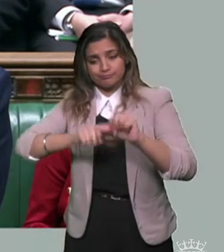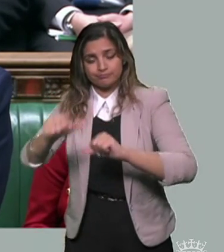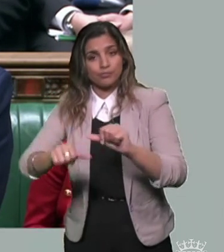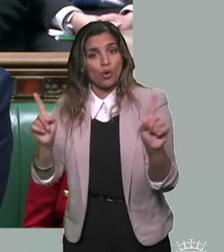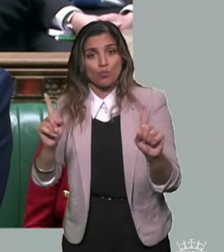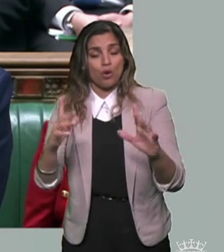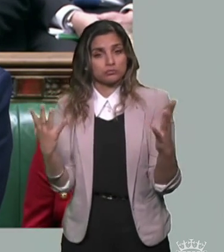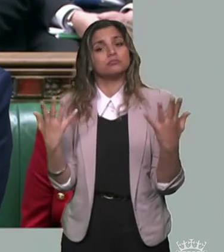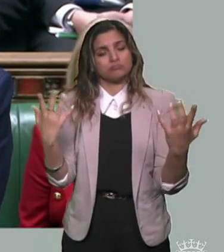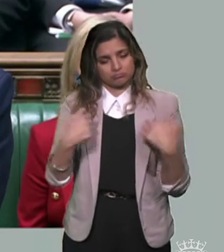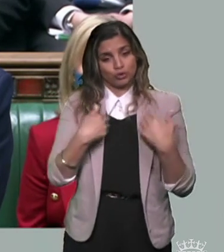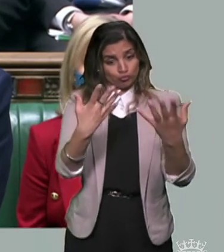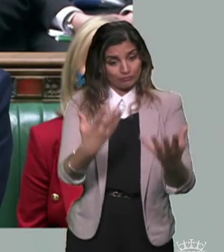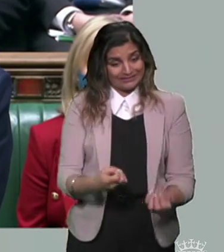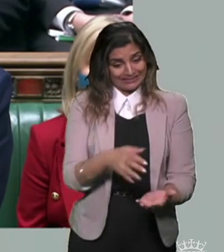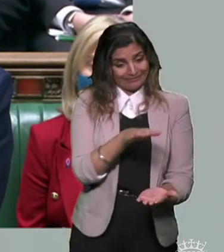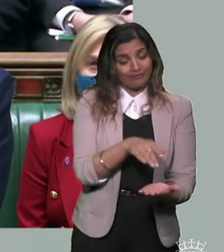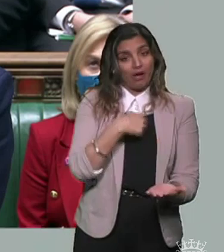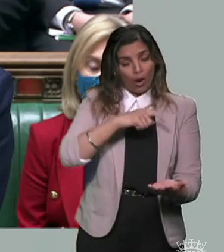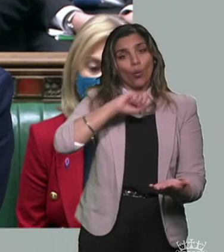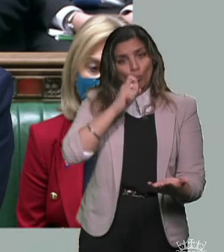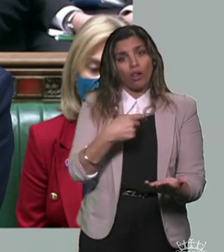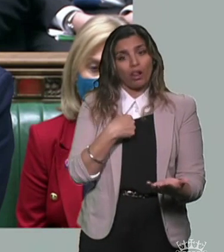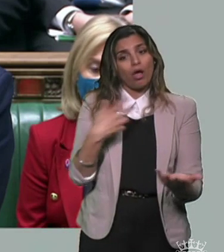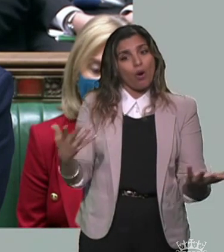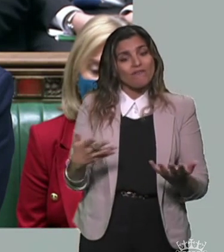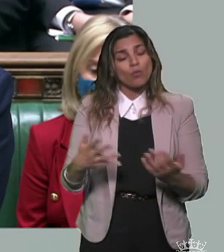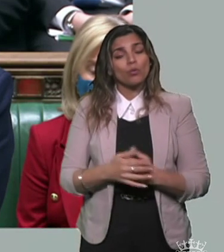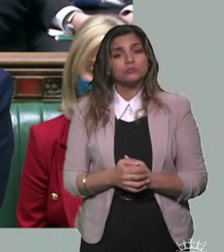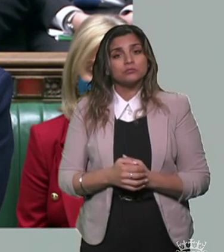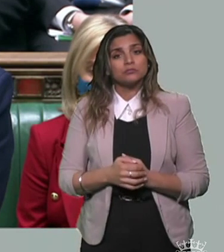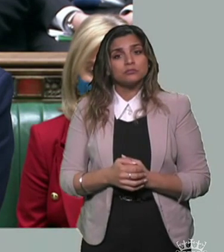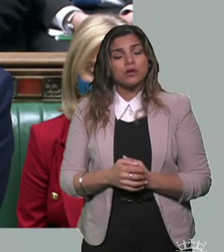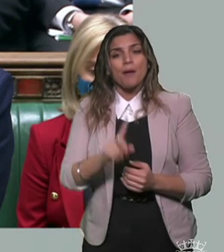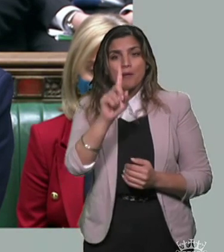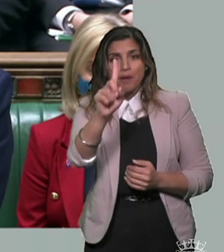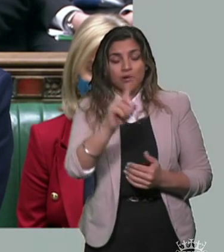When I receive it, of course I will do exactly what I said.